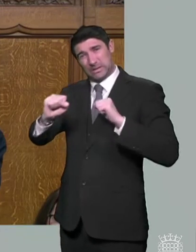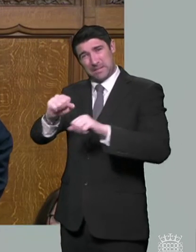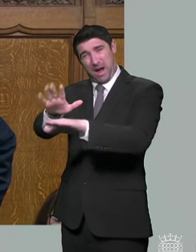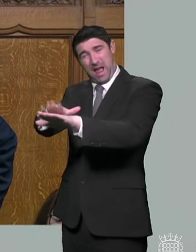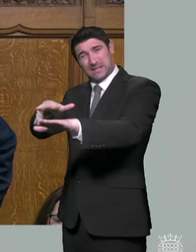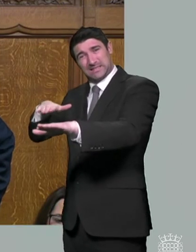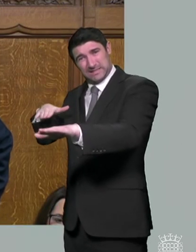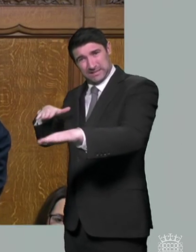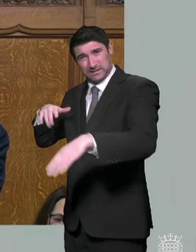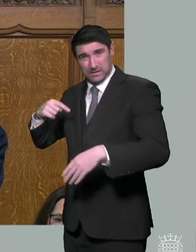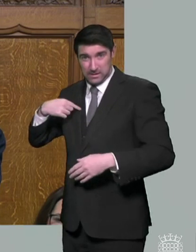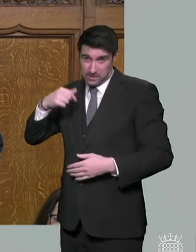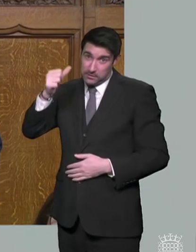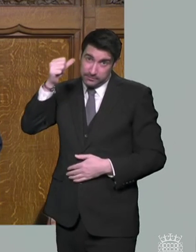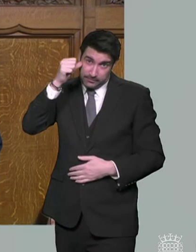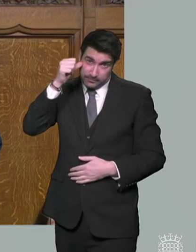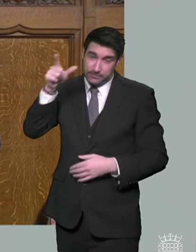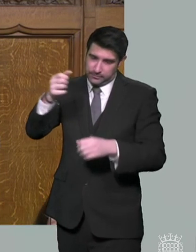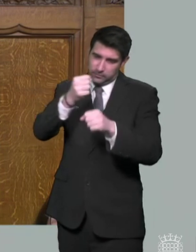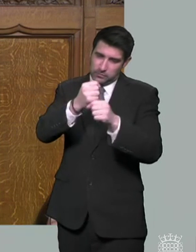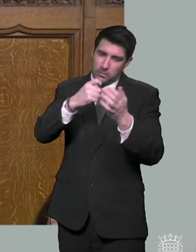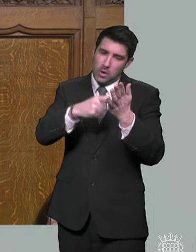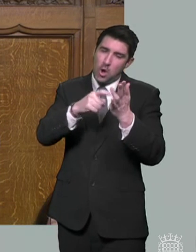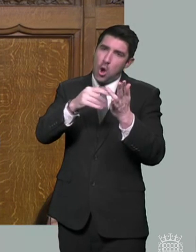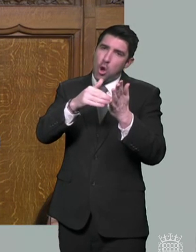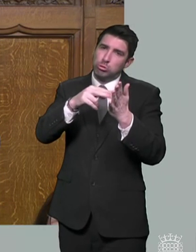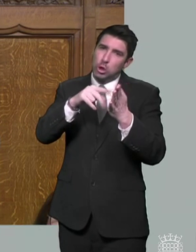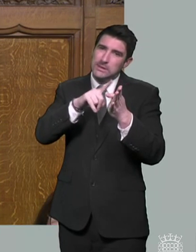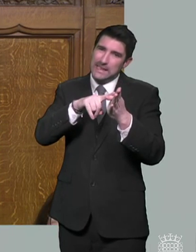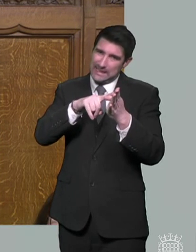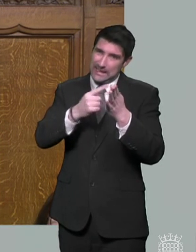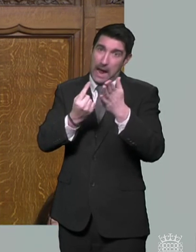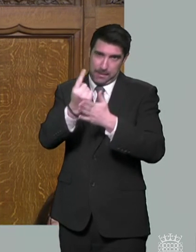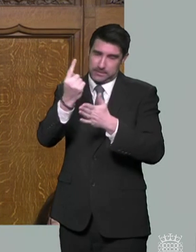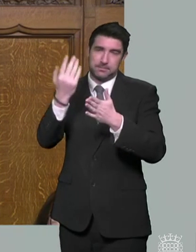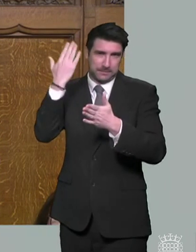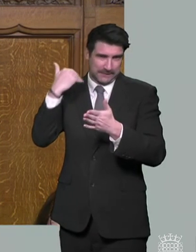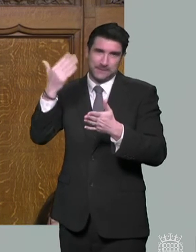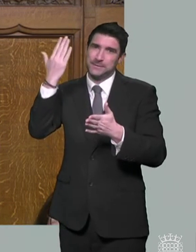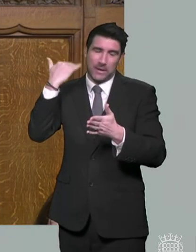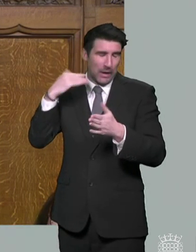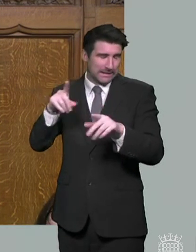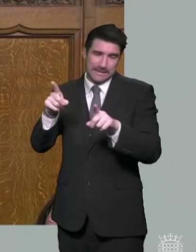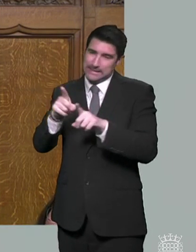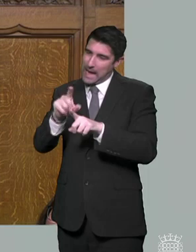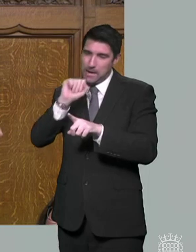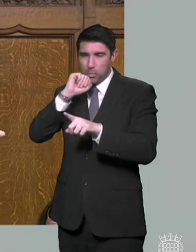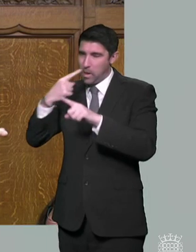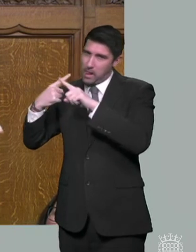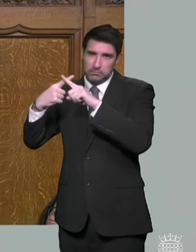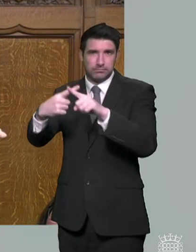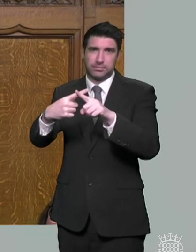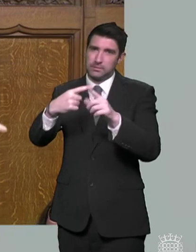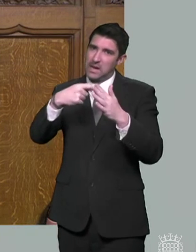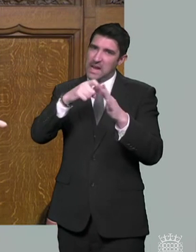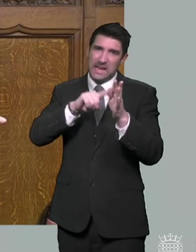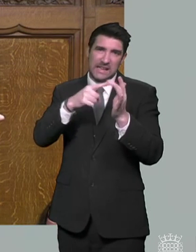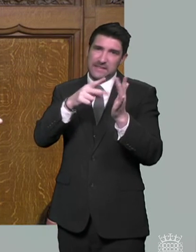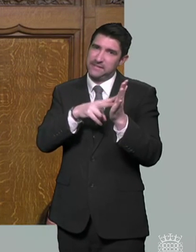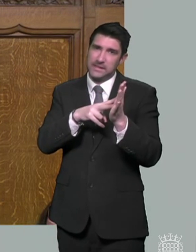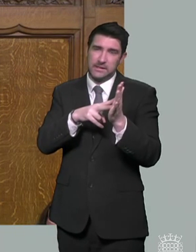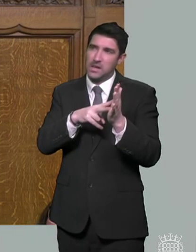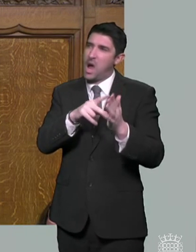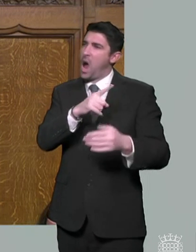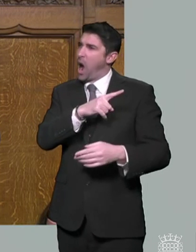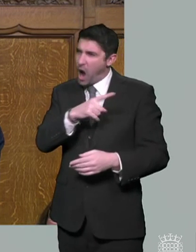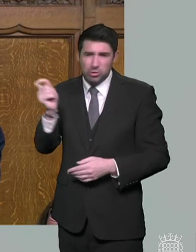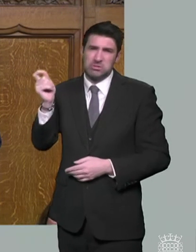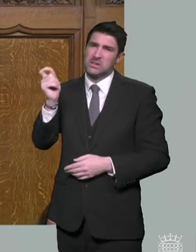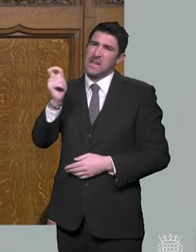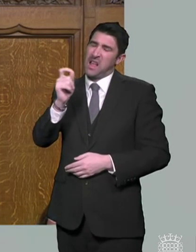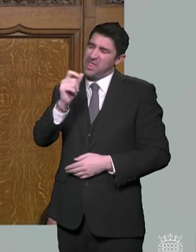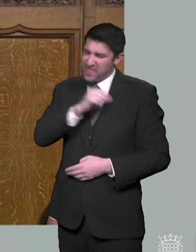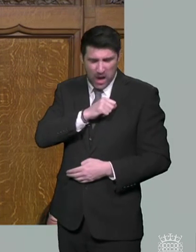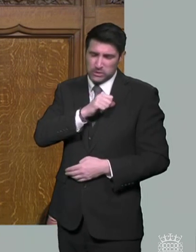We know from Grozny what Vladimir Putin’s intention is: hundreds of thousands of people will be murdered in those cities.